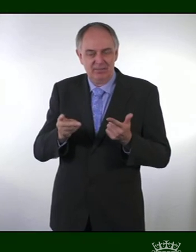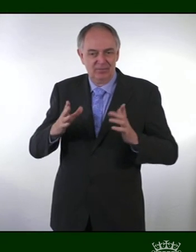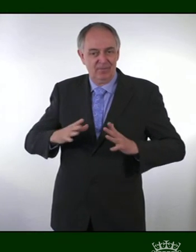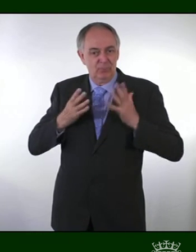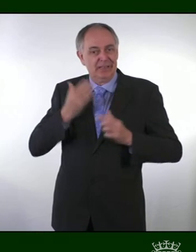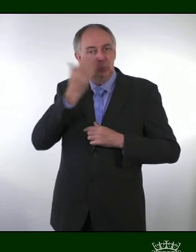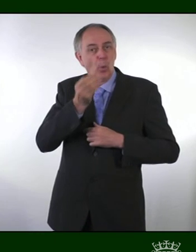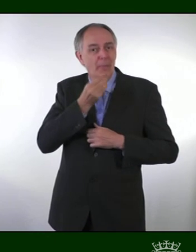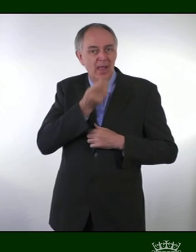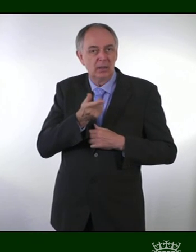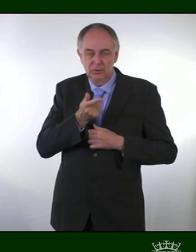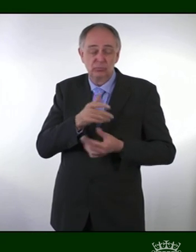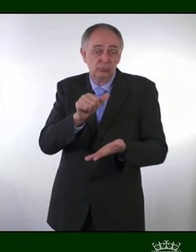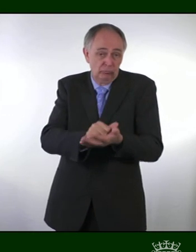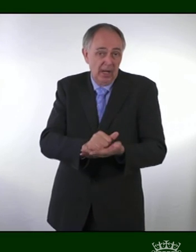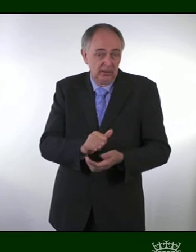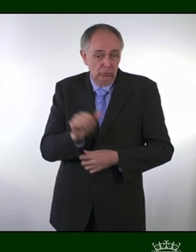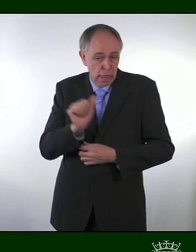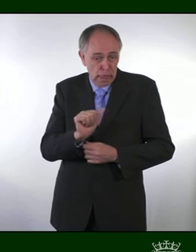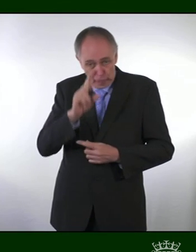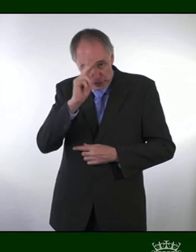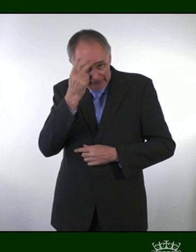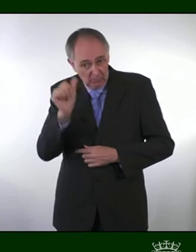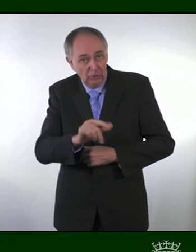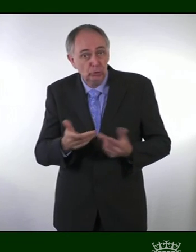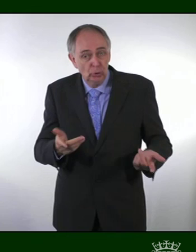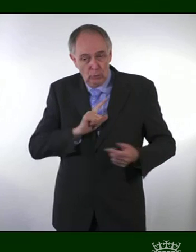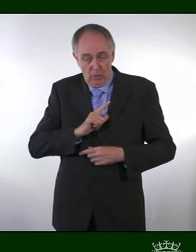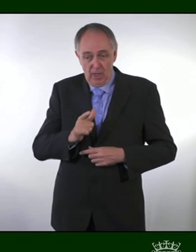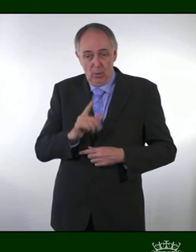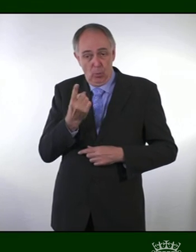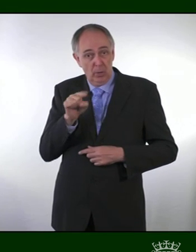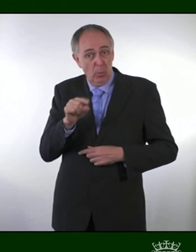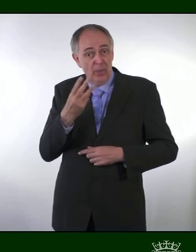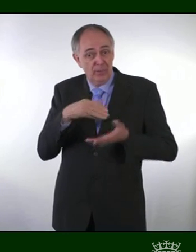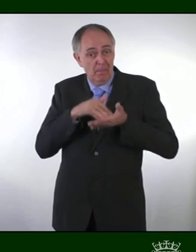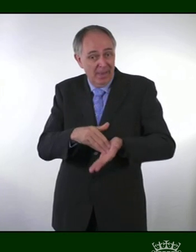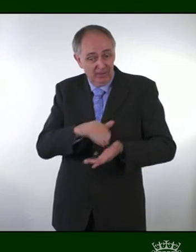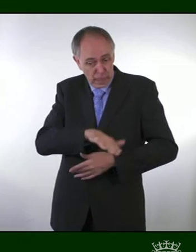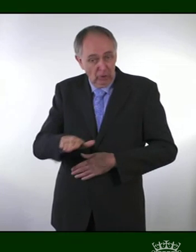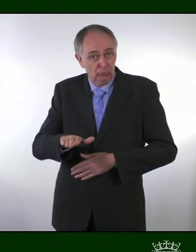That was the right thing to do and it is vital for the 1.3 million children who will benefit.